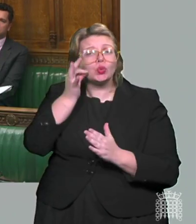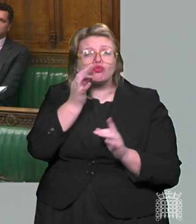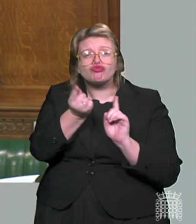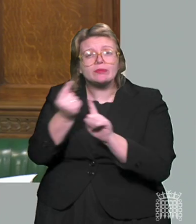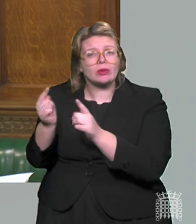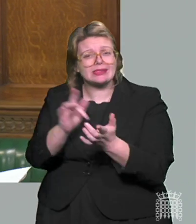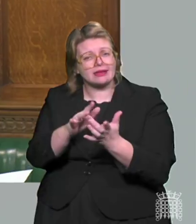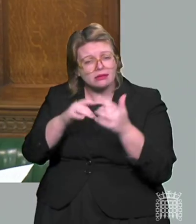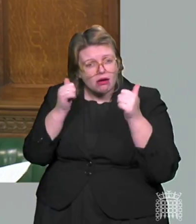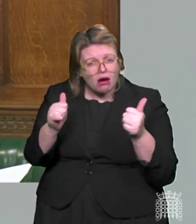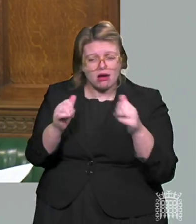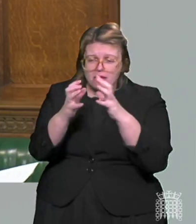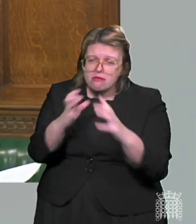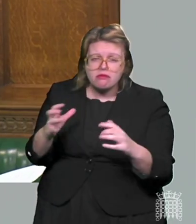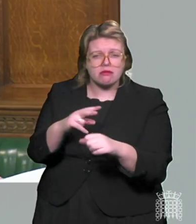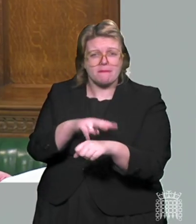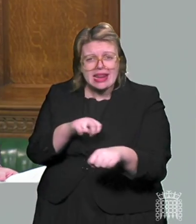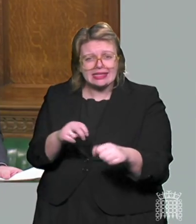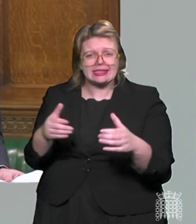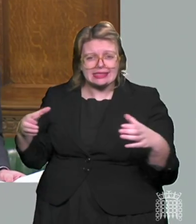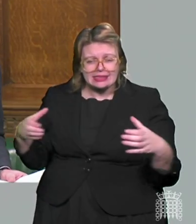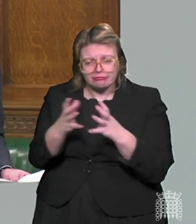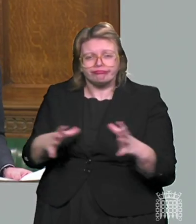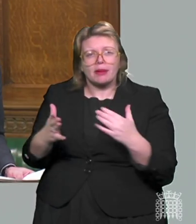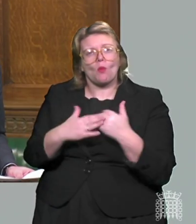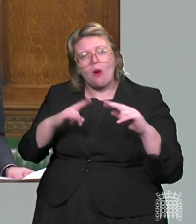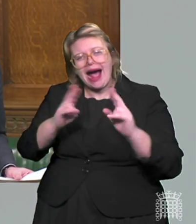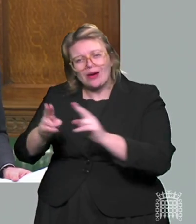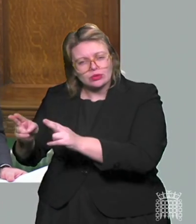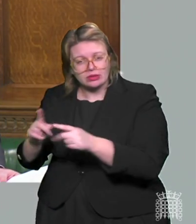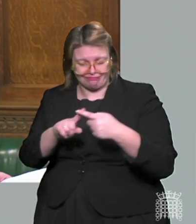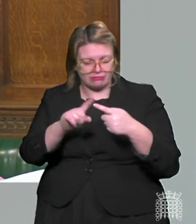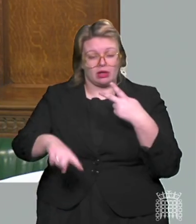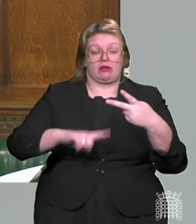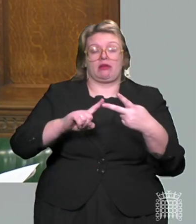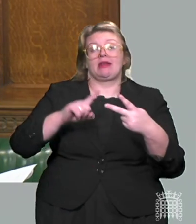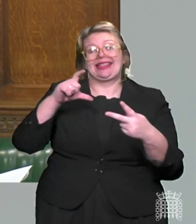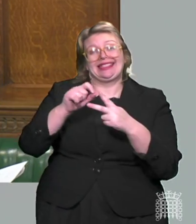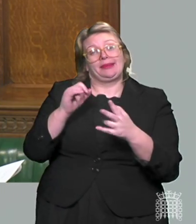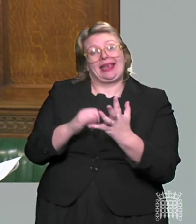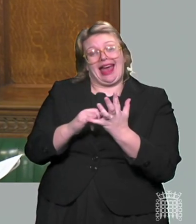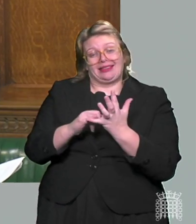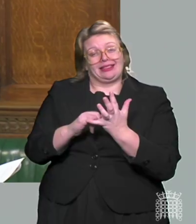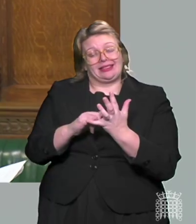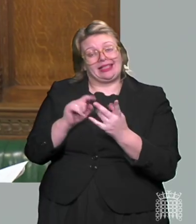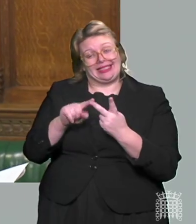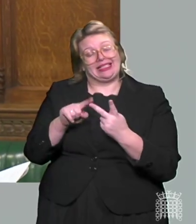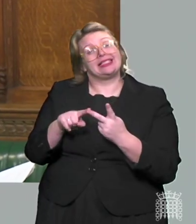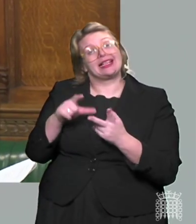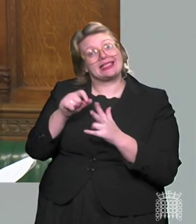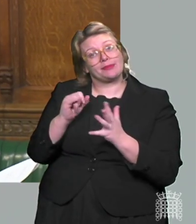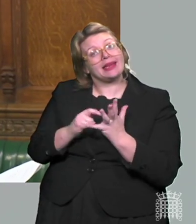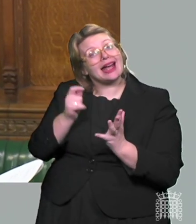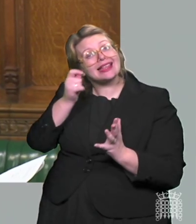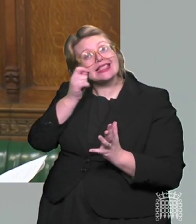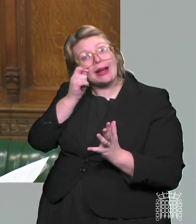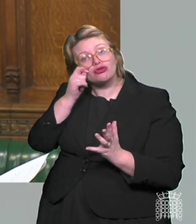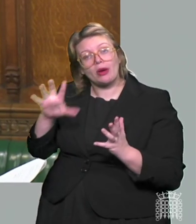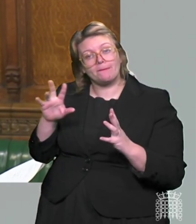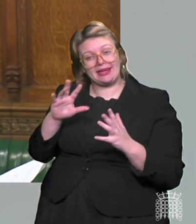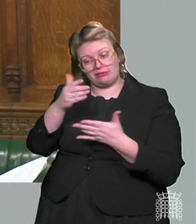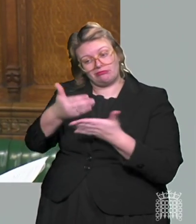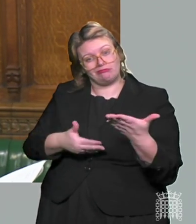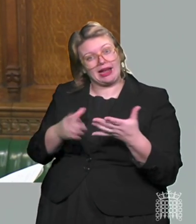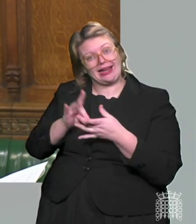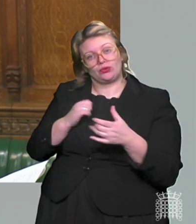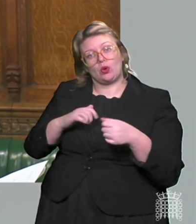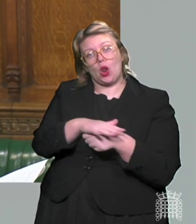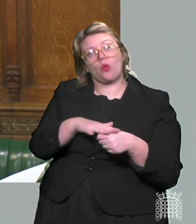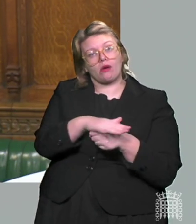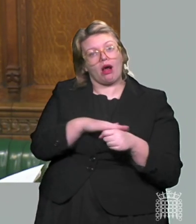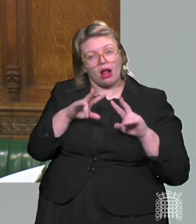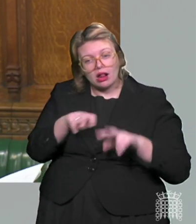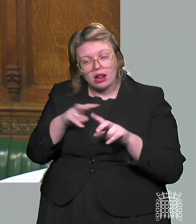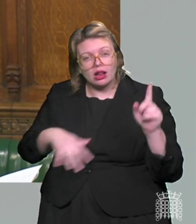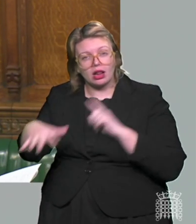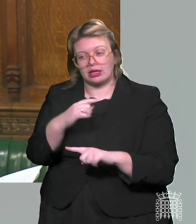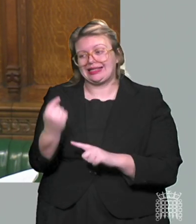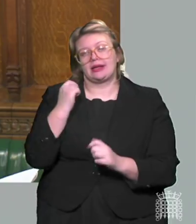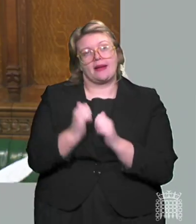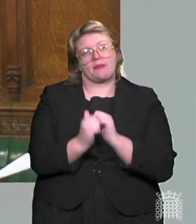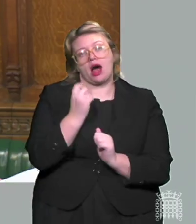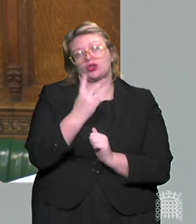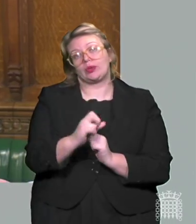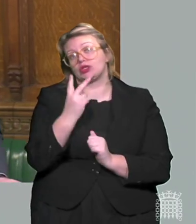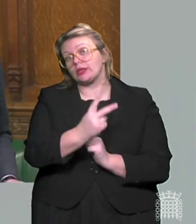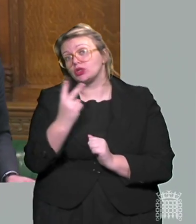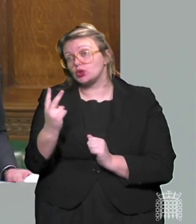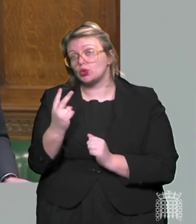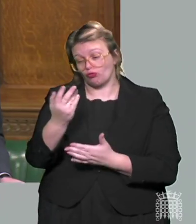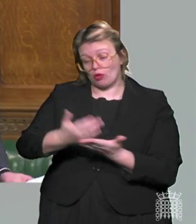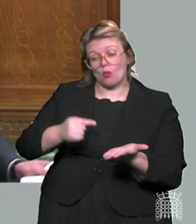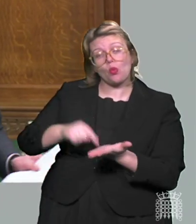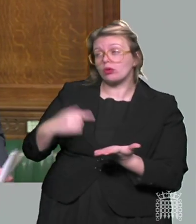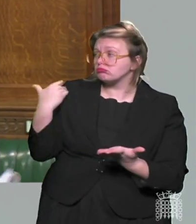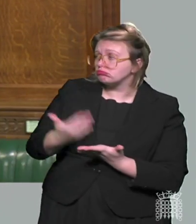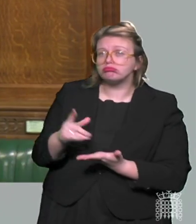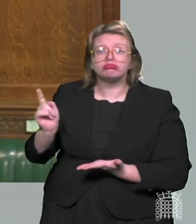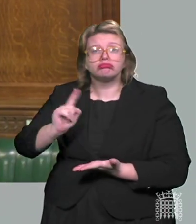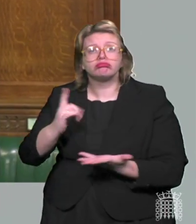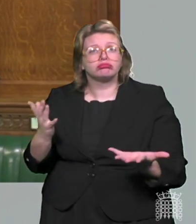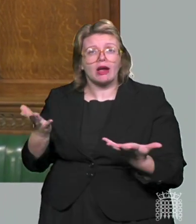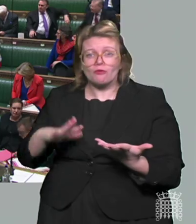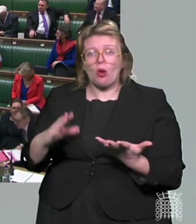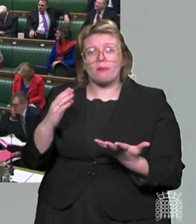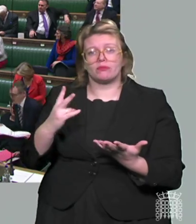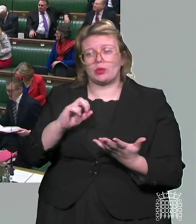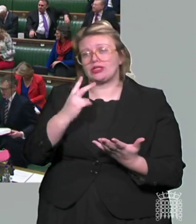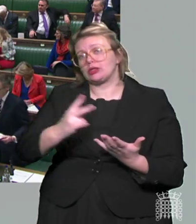On that basis, I ask the Attorney General to clarify two points of fact: are Ministers currently obliged to inform Law Officers if either their solicitors are sending letters to journalists threatening to sue them for libel, or they are under investigation by His Majesty’s Revenue and Customs over the non-payment of taxes?